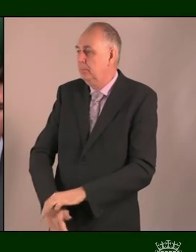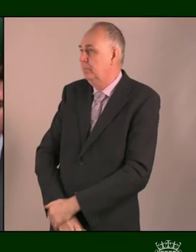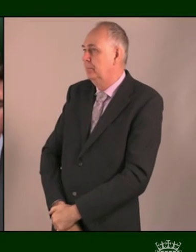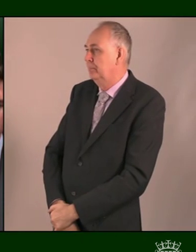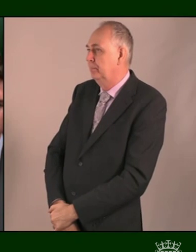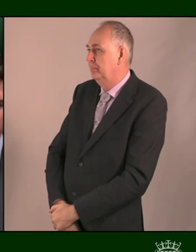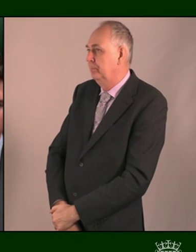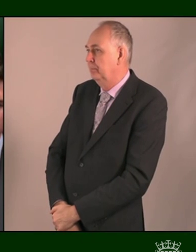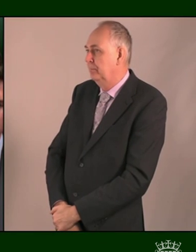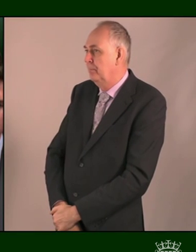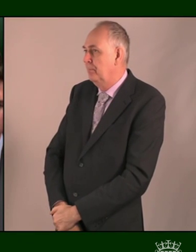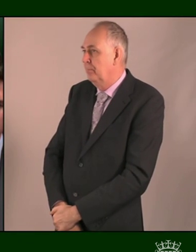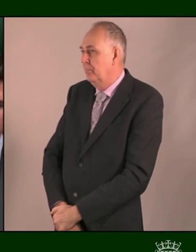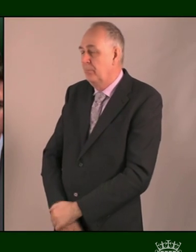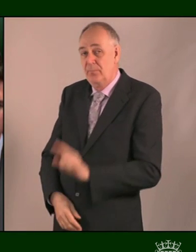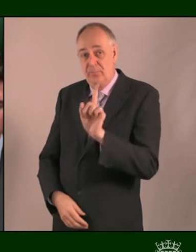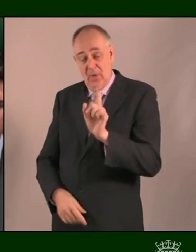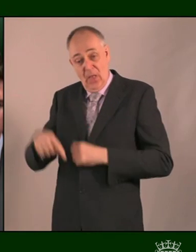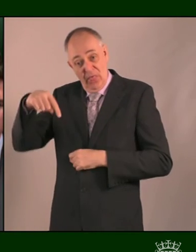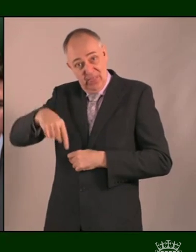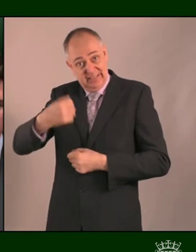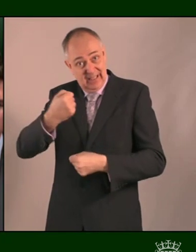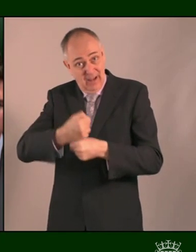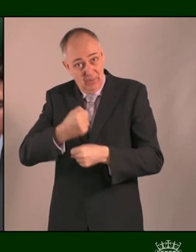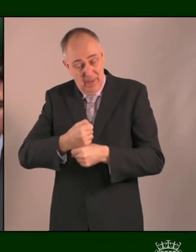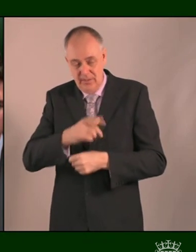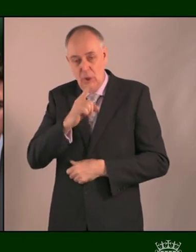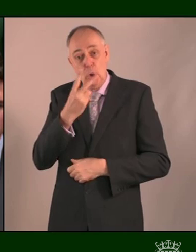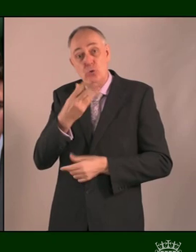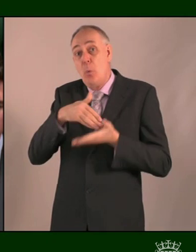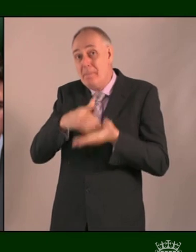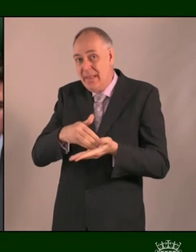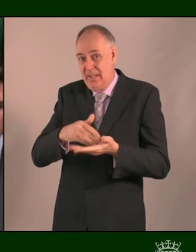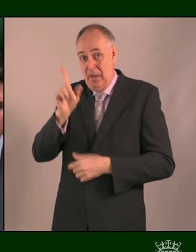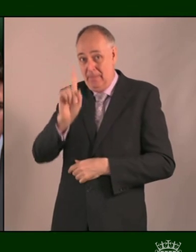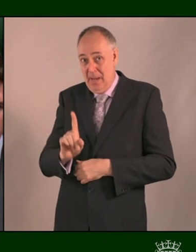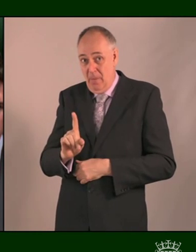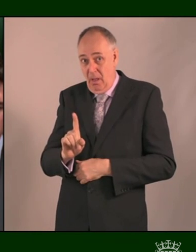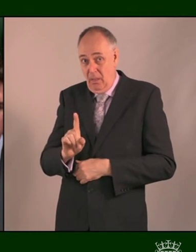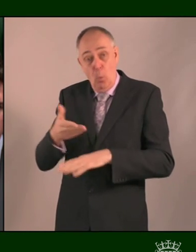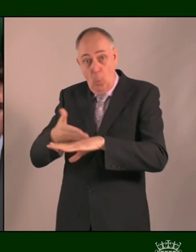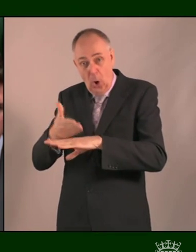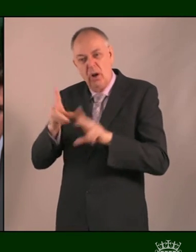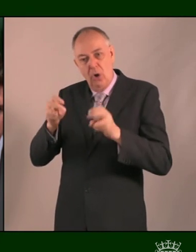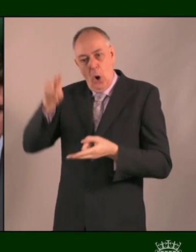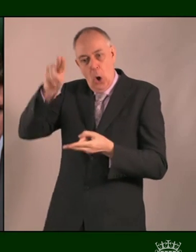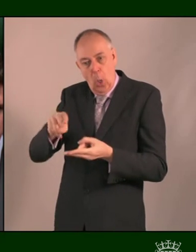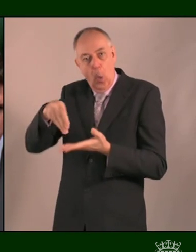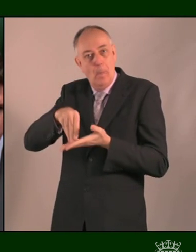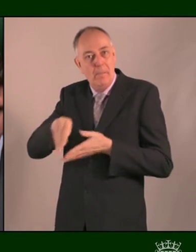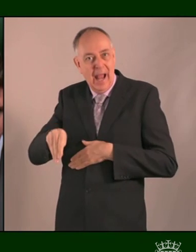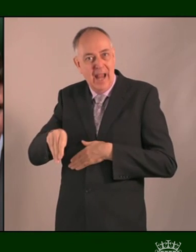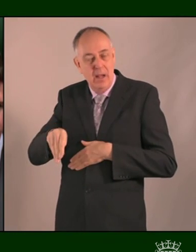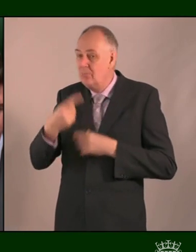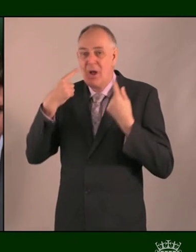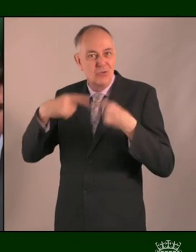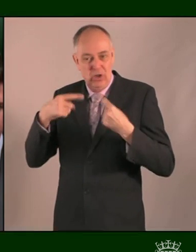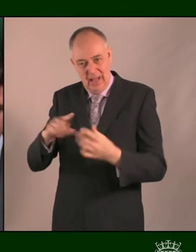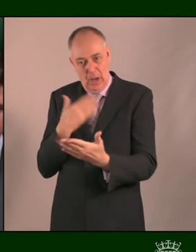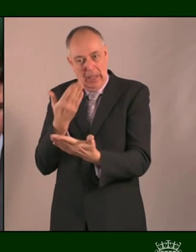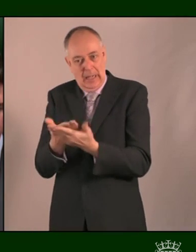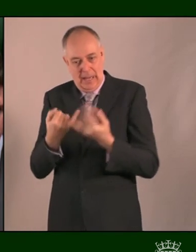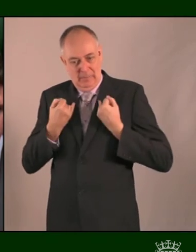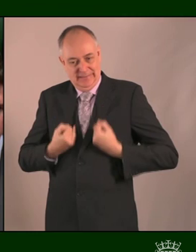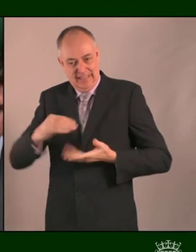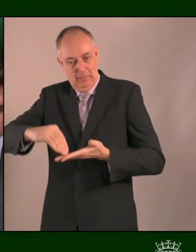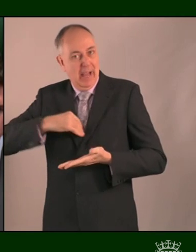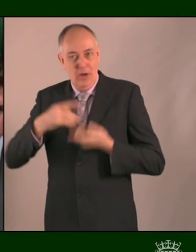Under this Government, there are 2 million workers on low pay, many of them women in the care sector who are not eligible for statutory sick pay at the present time.